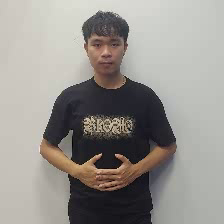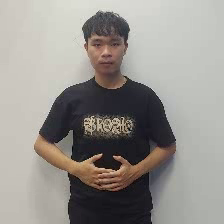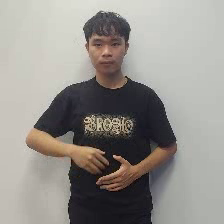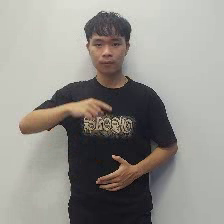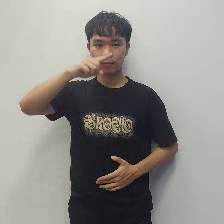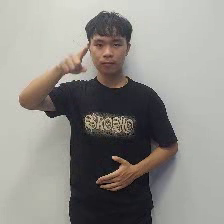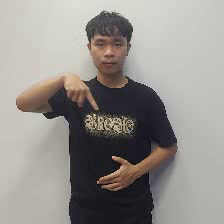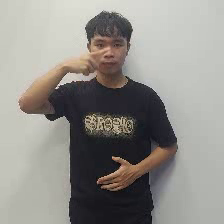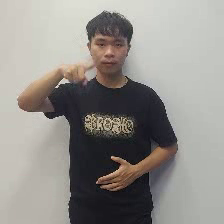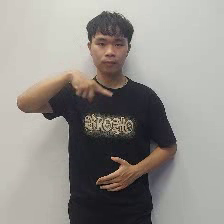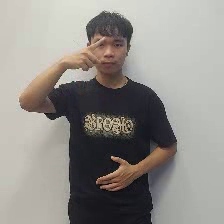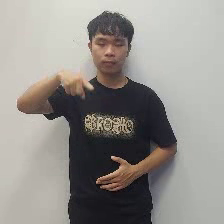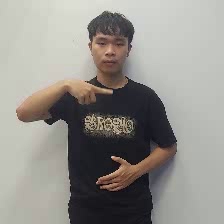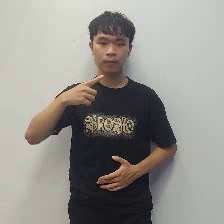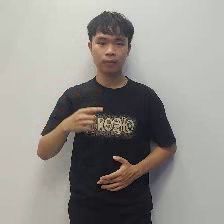Nói